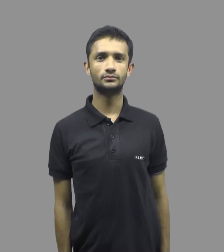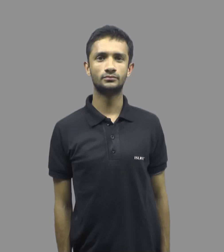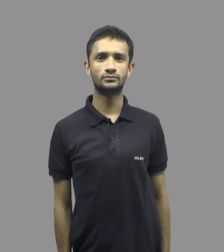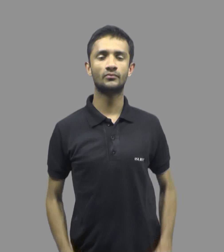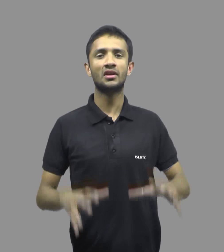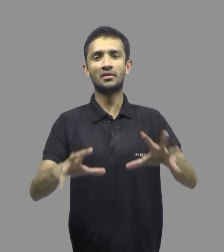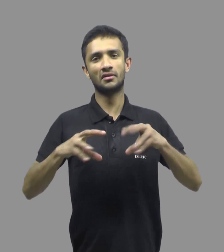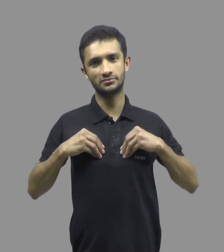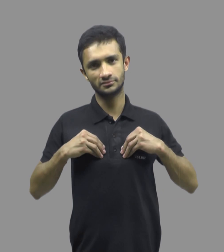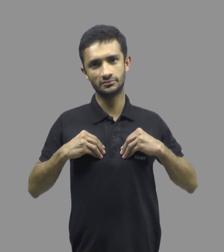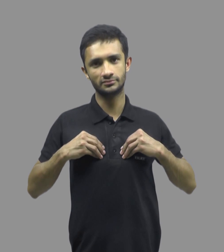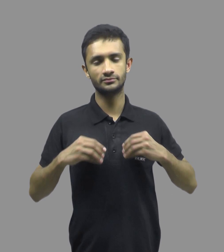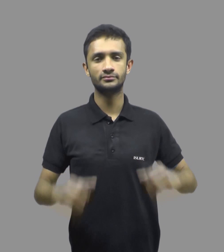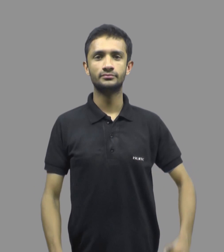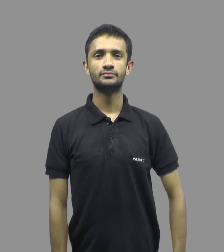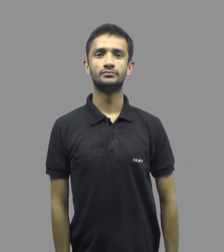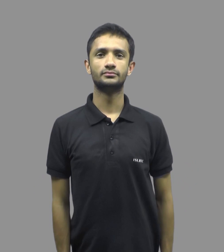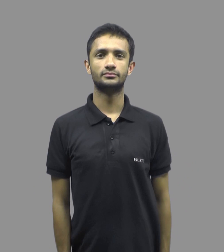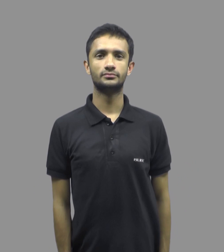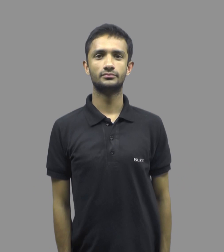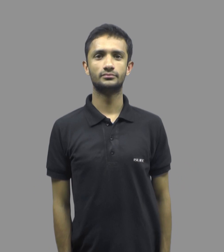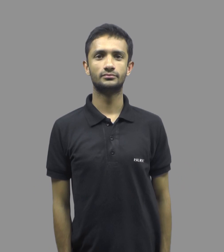Accept